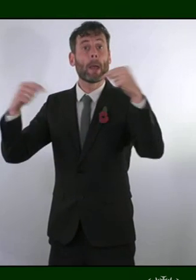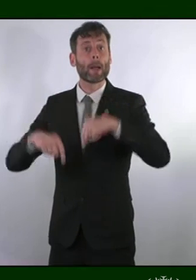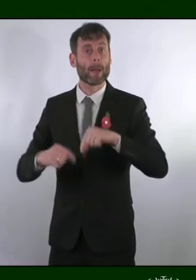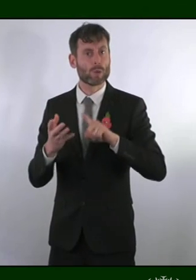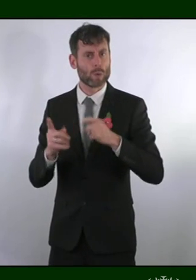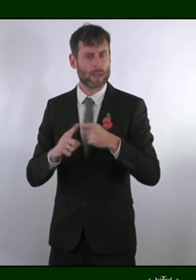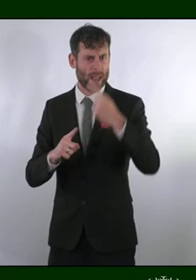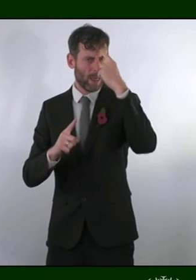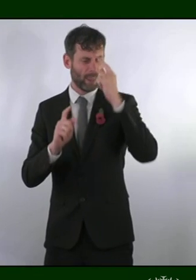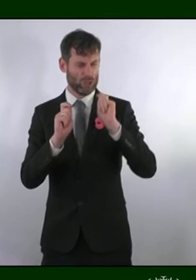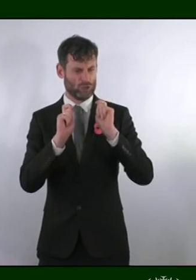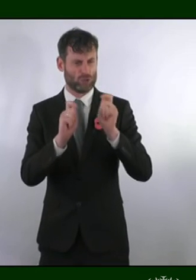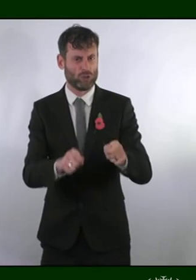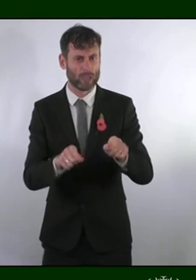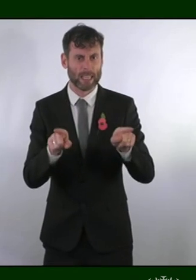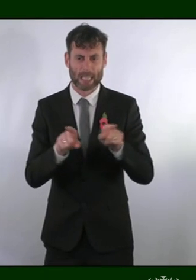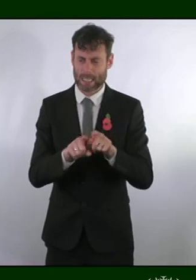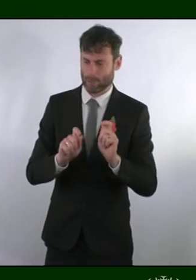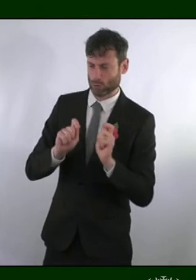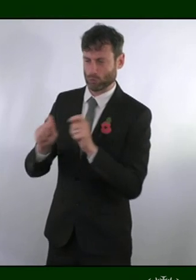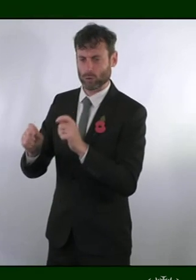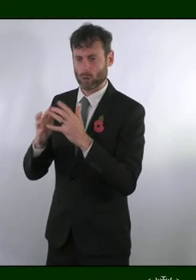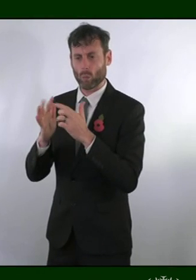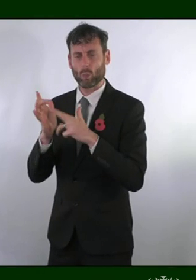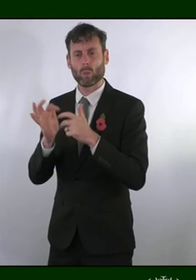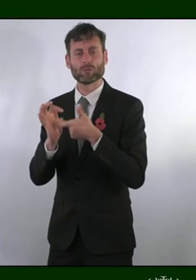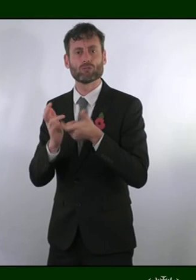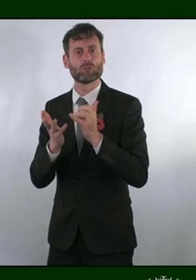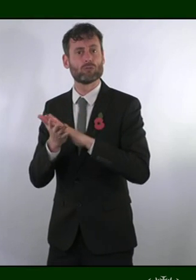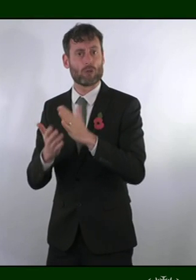The hon. Lady is right to raise this issue.